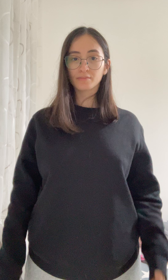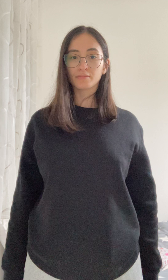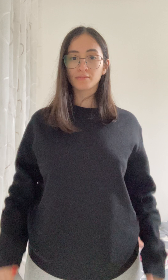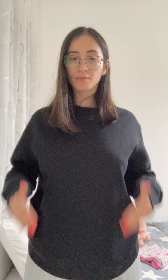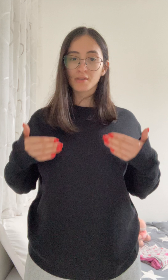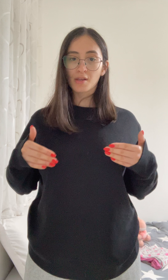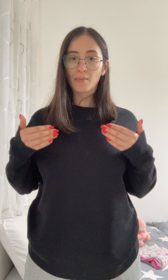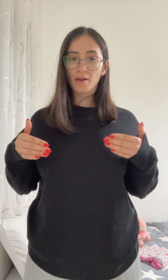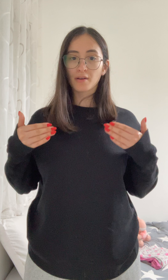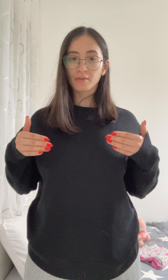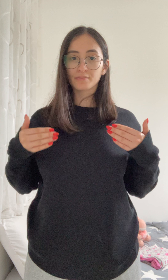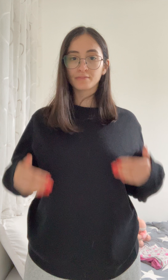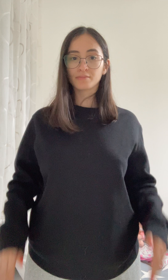שמח